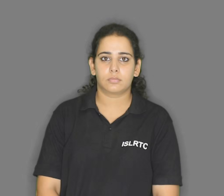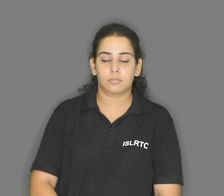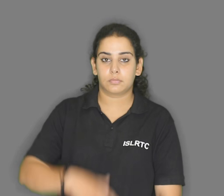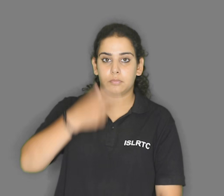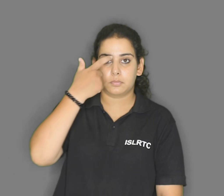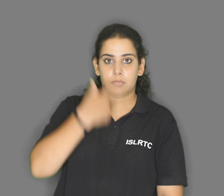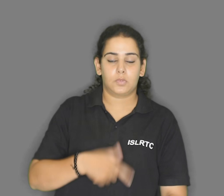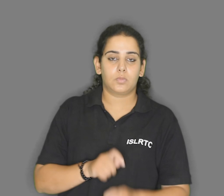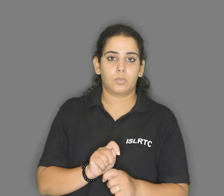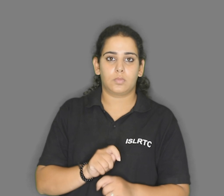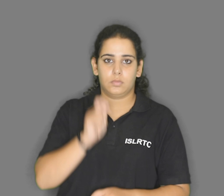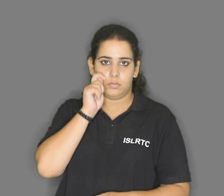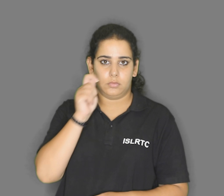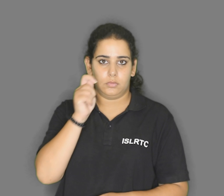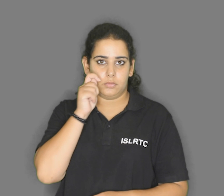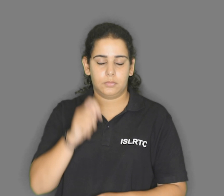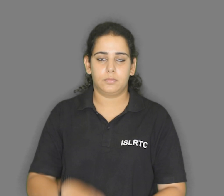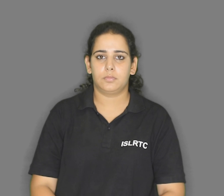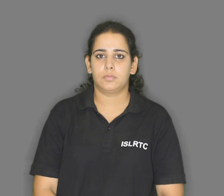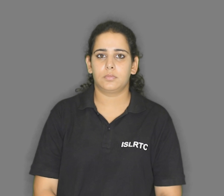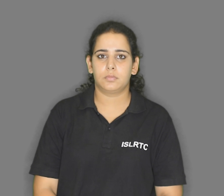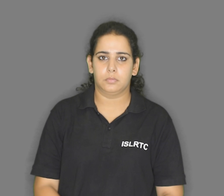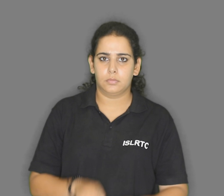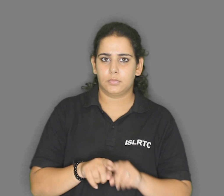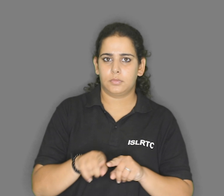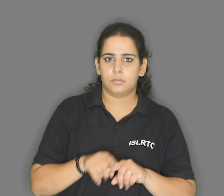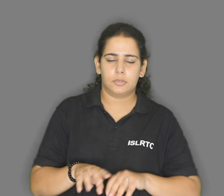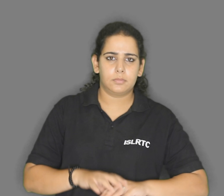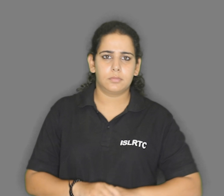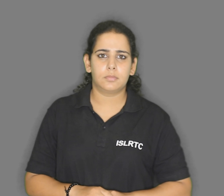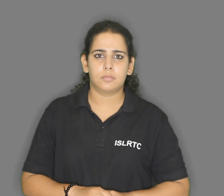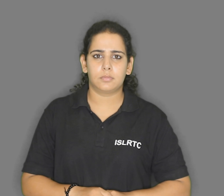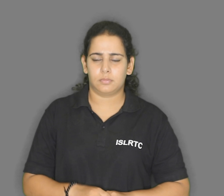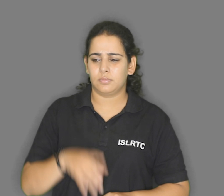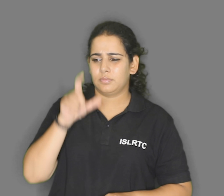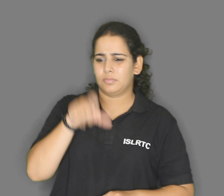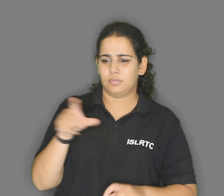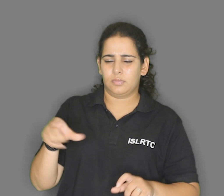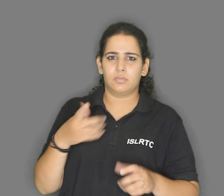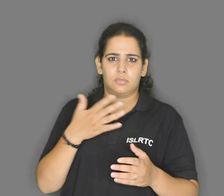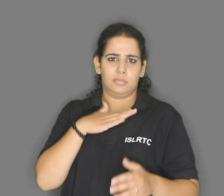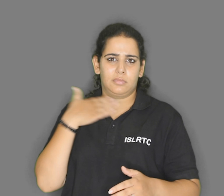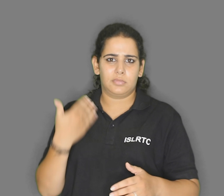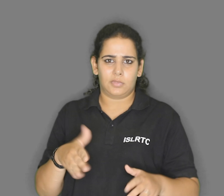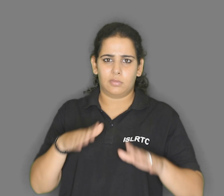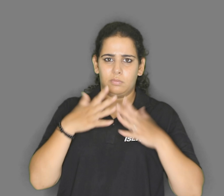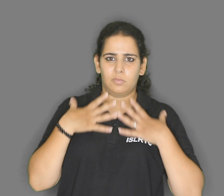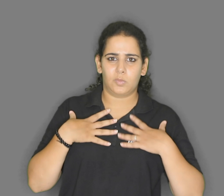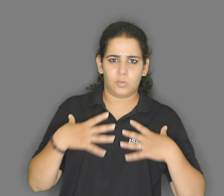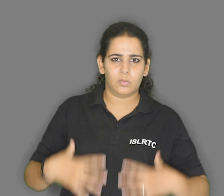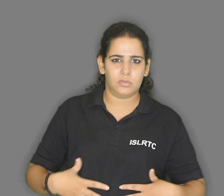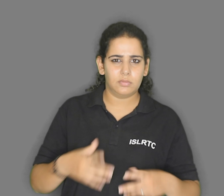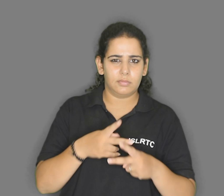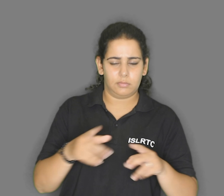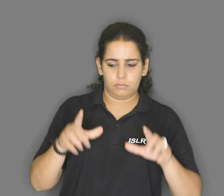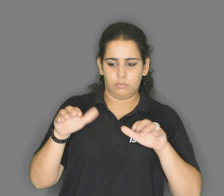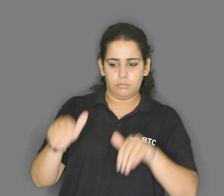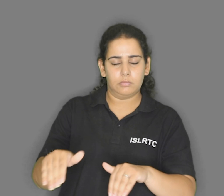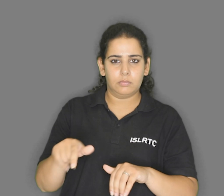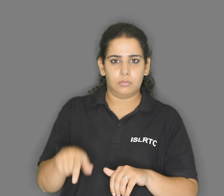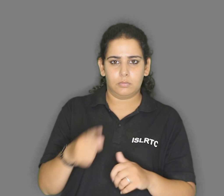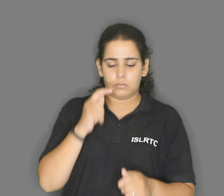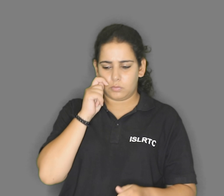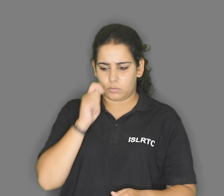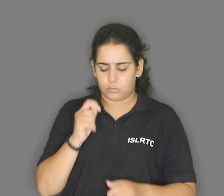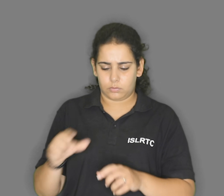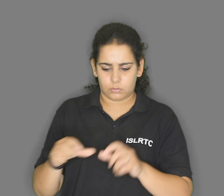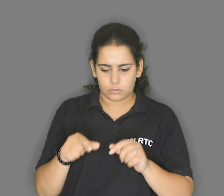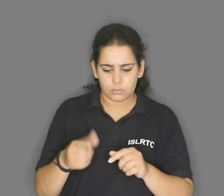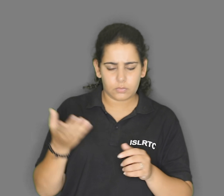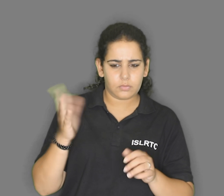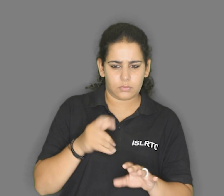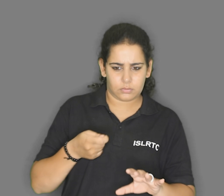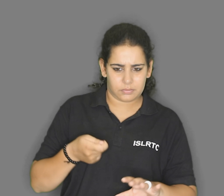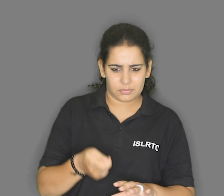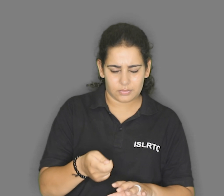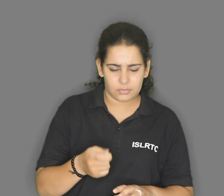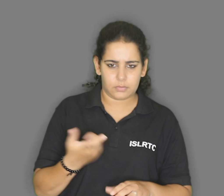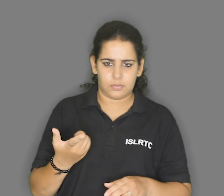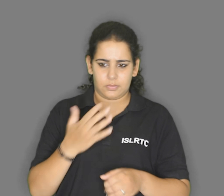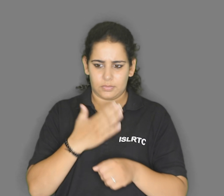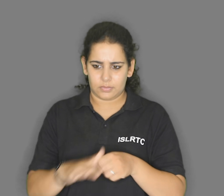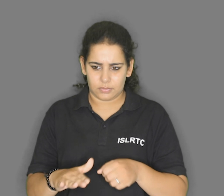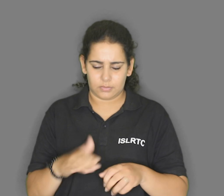Terminology The body of terms used with a particular technical application in a subject of study, profession, etc